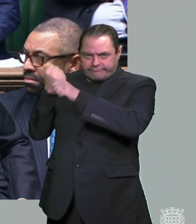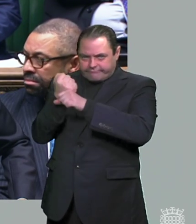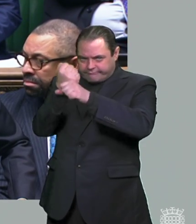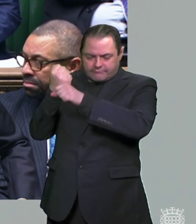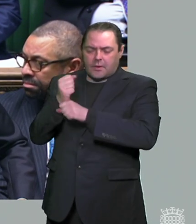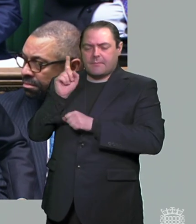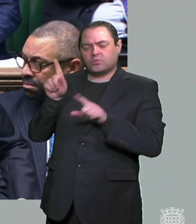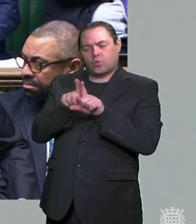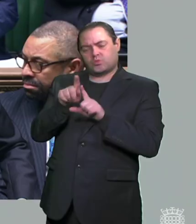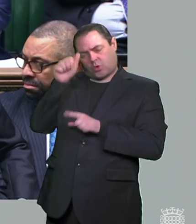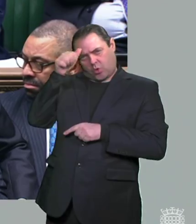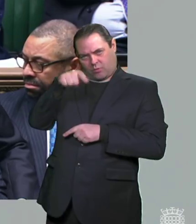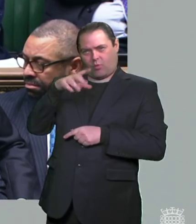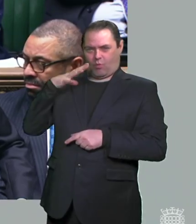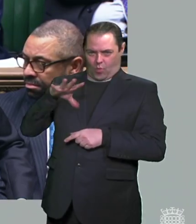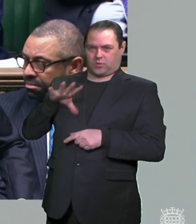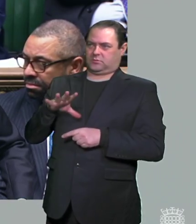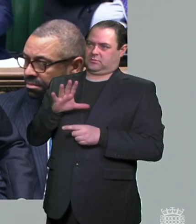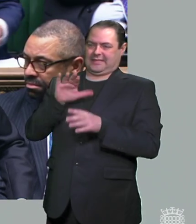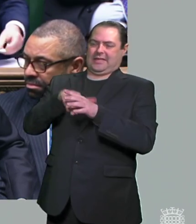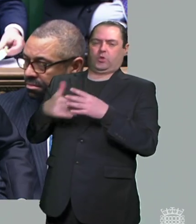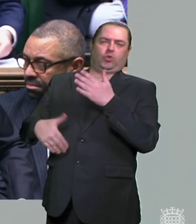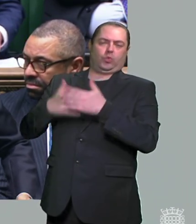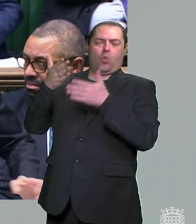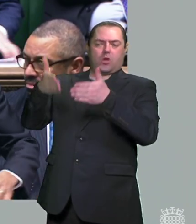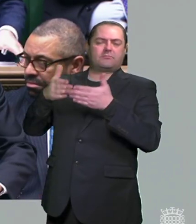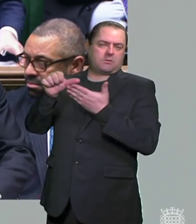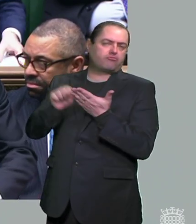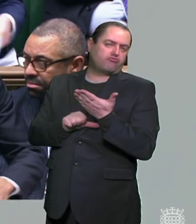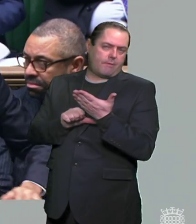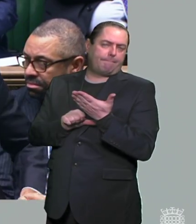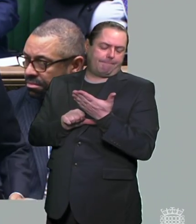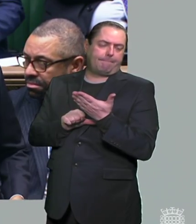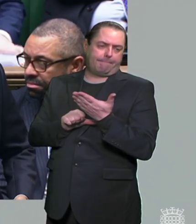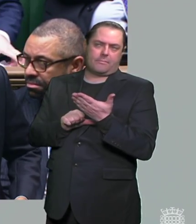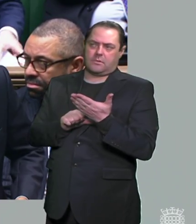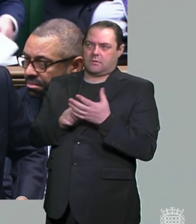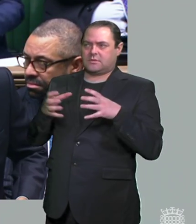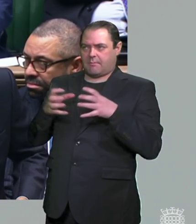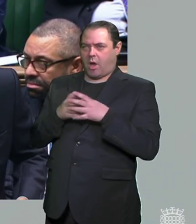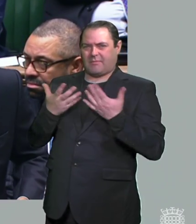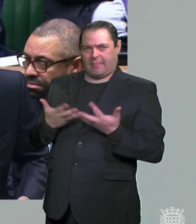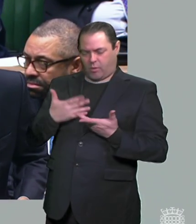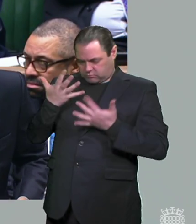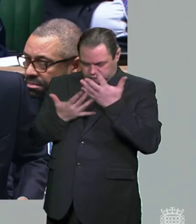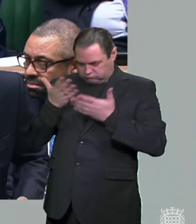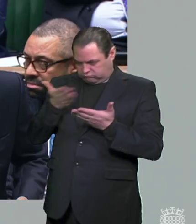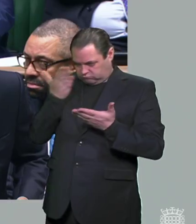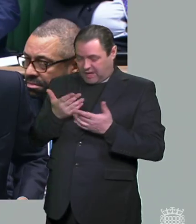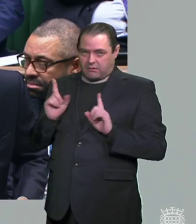I also know that they have expressed their interest in being part of the new hospital programme—the Department of Health and Social Care is looking through all those bids.